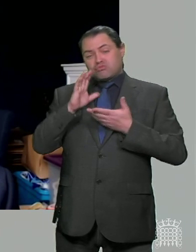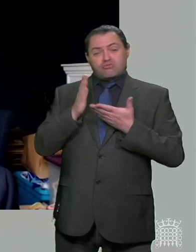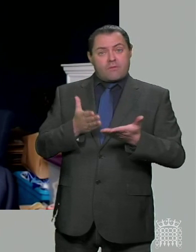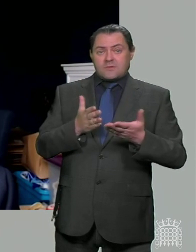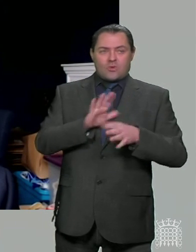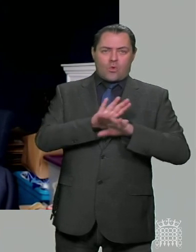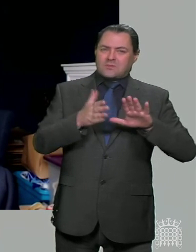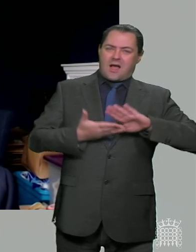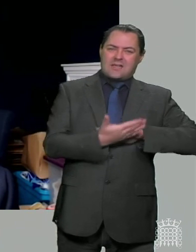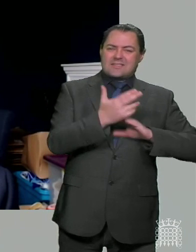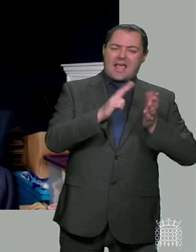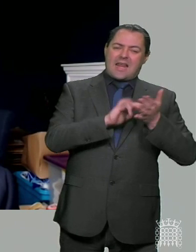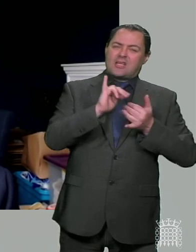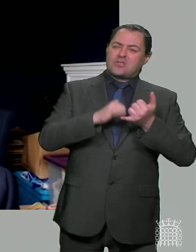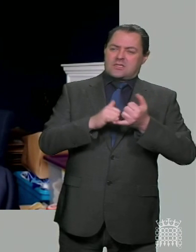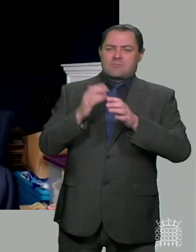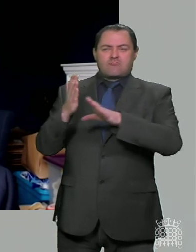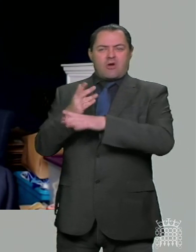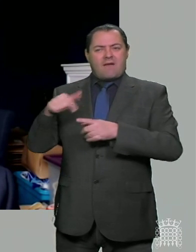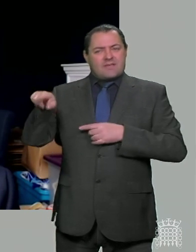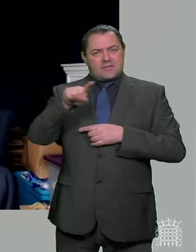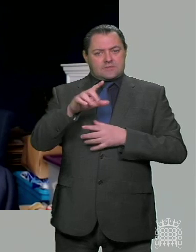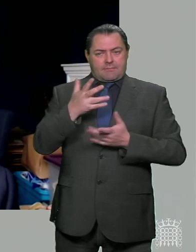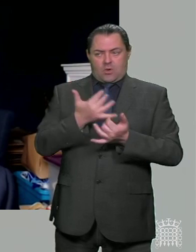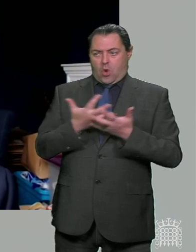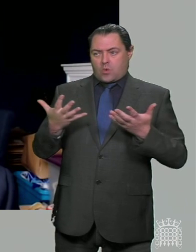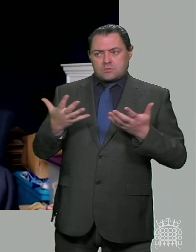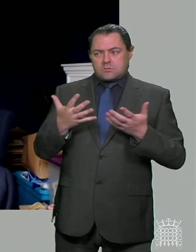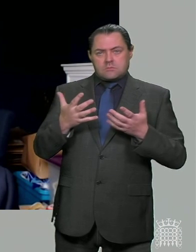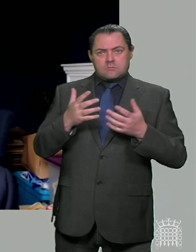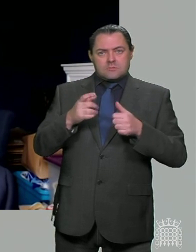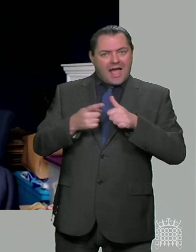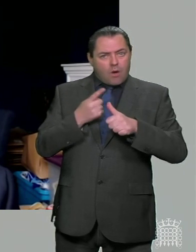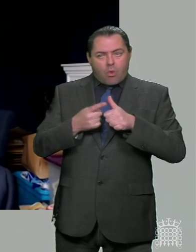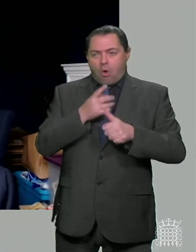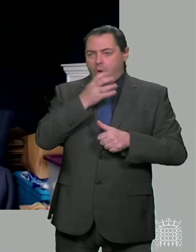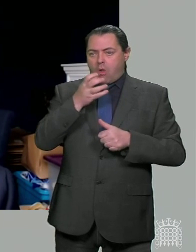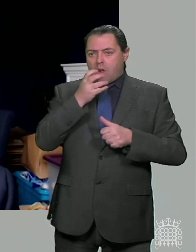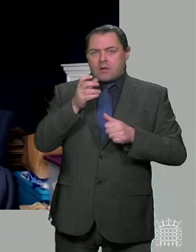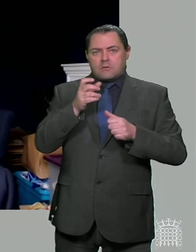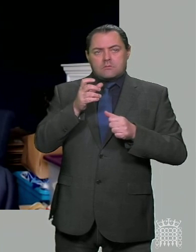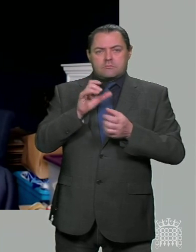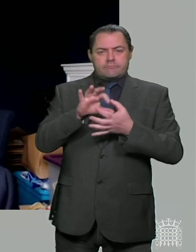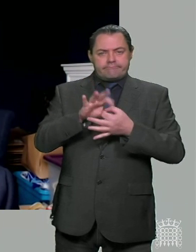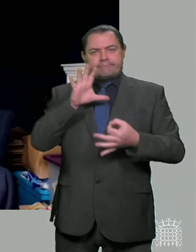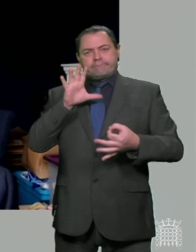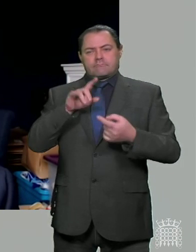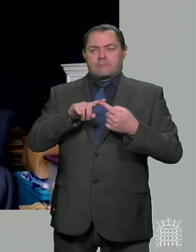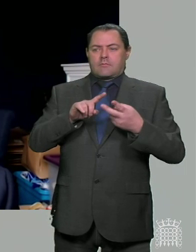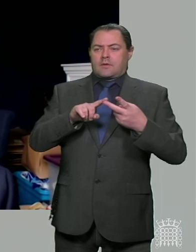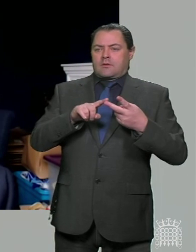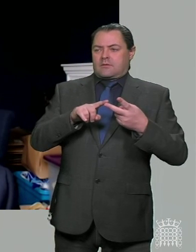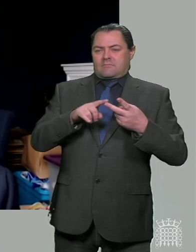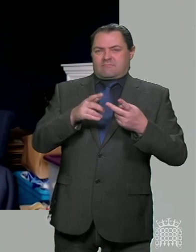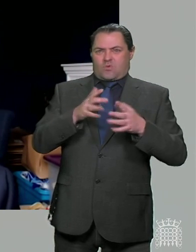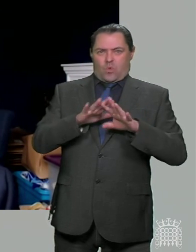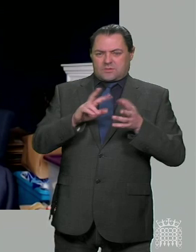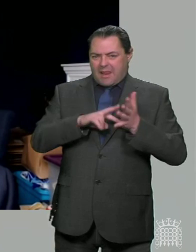The result is that the numbers in alcohol treatment have fallen, many alcohol detoxes take place in an unplanned manner, and opiate and alcohol deaths are at record levels.